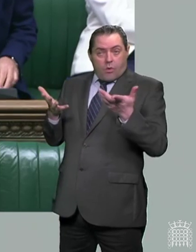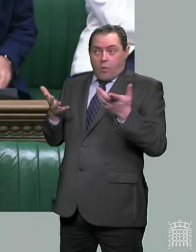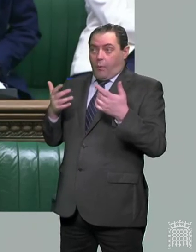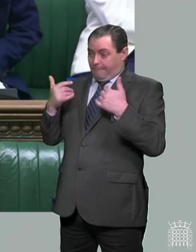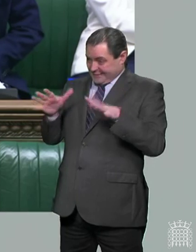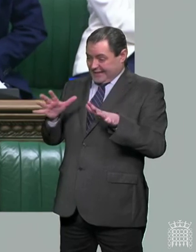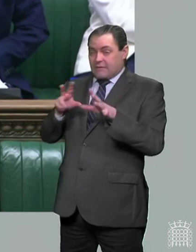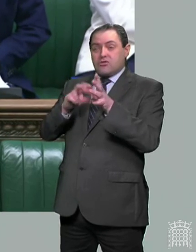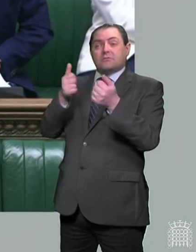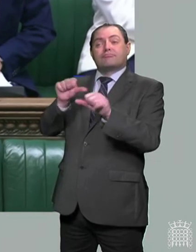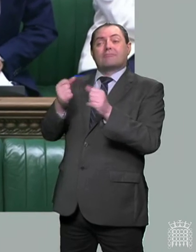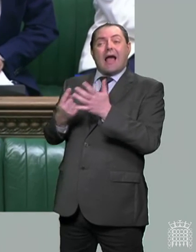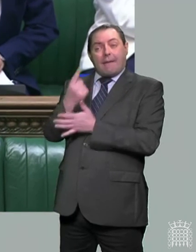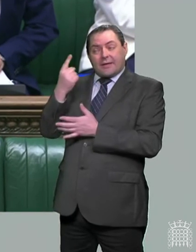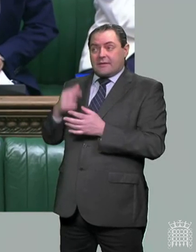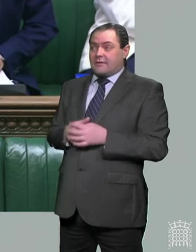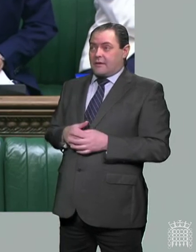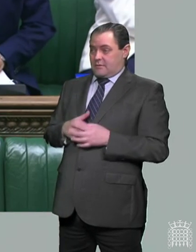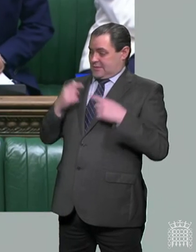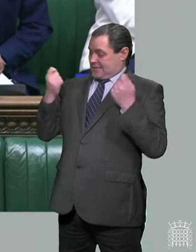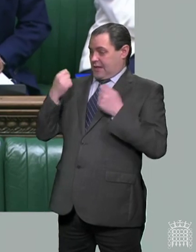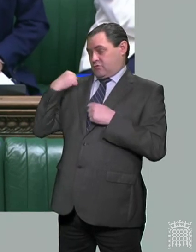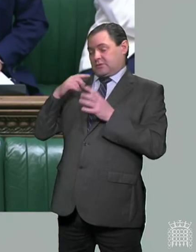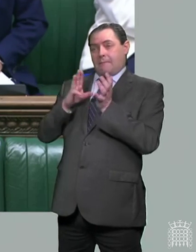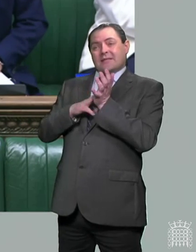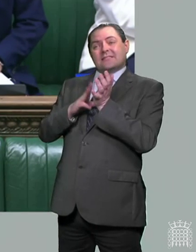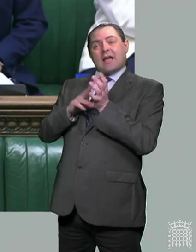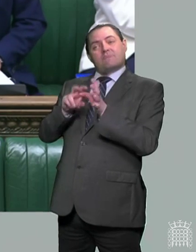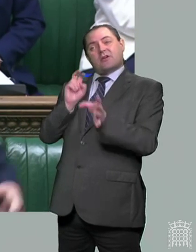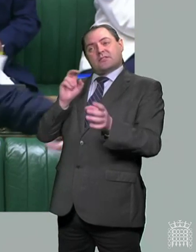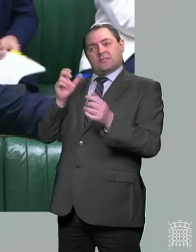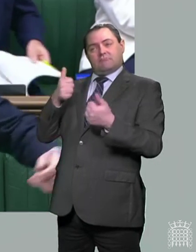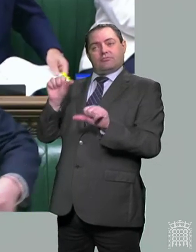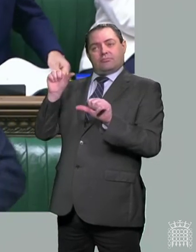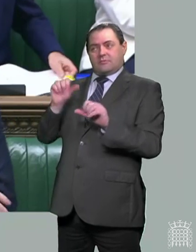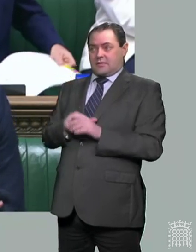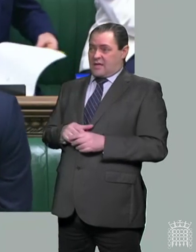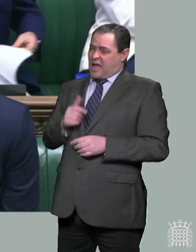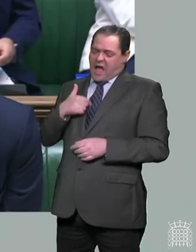We delivered that and celebrated its anniversary on Monday.